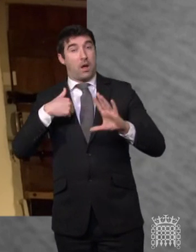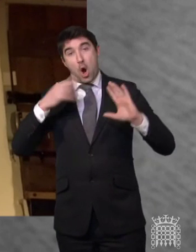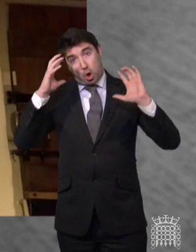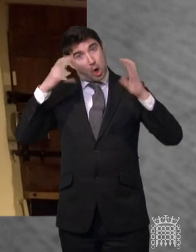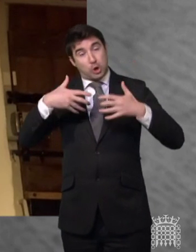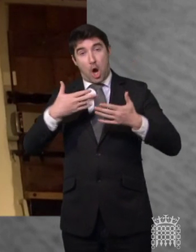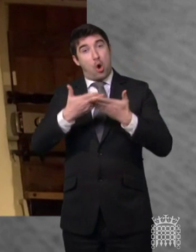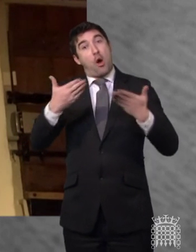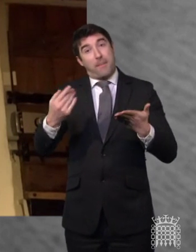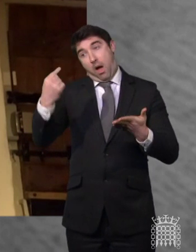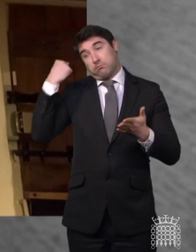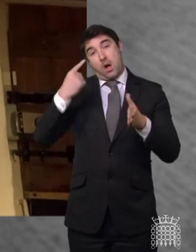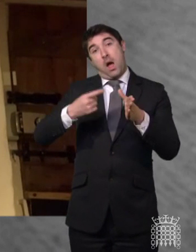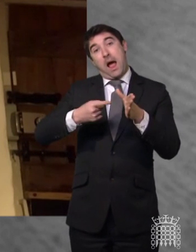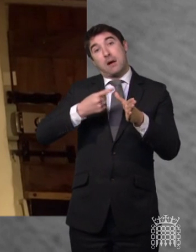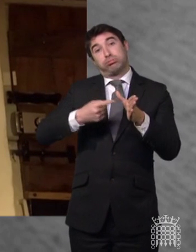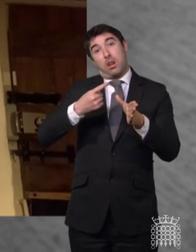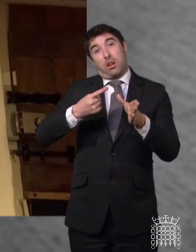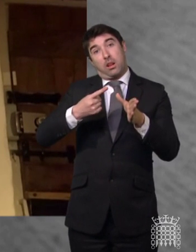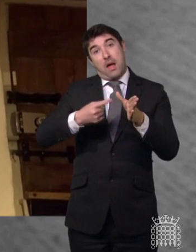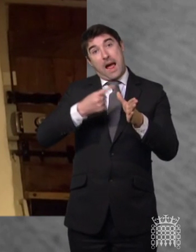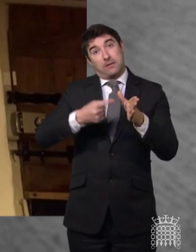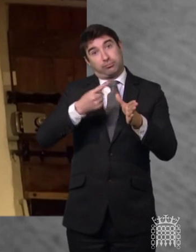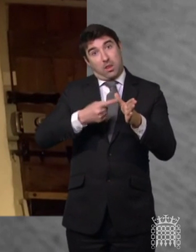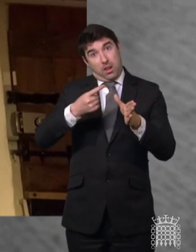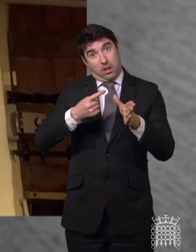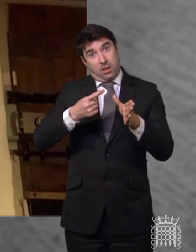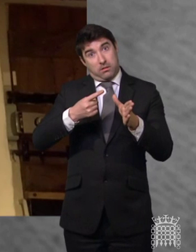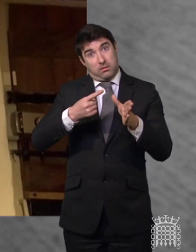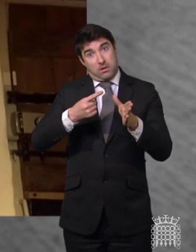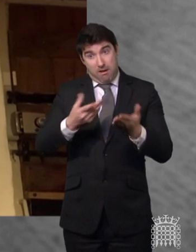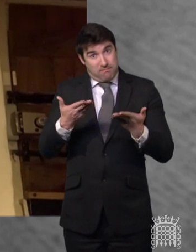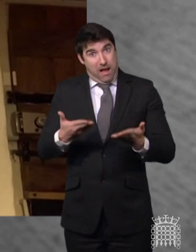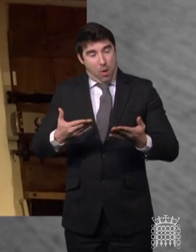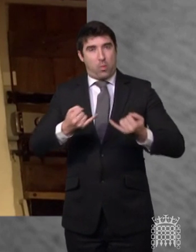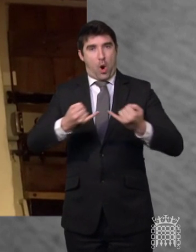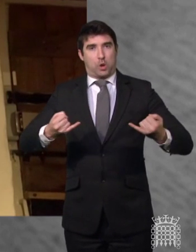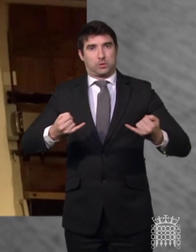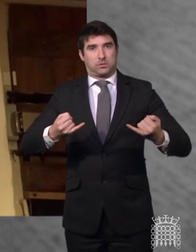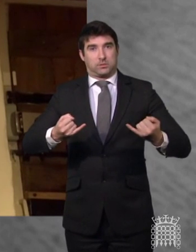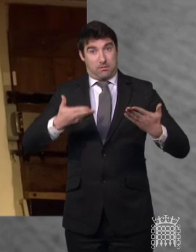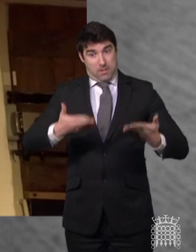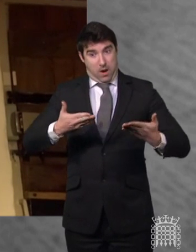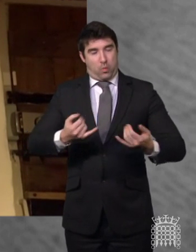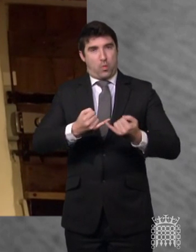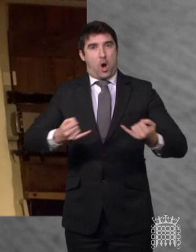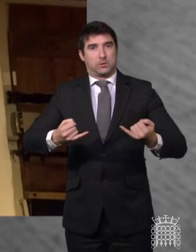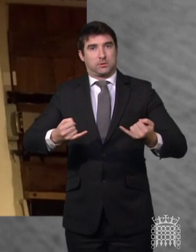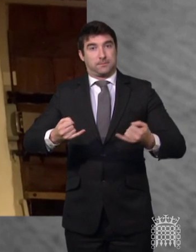However, back in April, schools were shut, but next week primary schools are due to reopen.